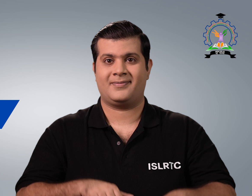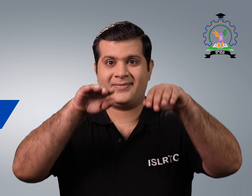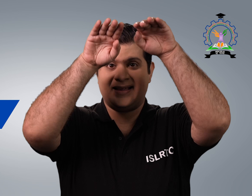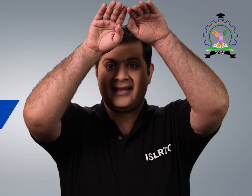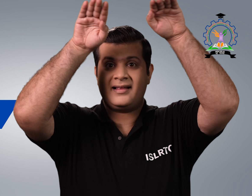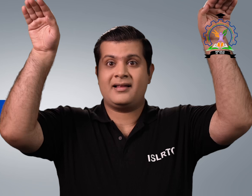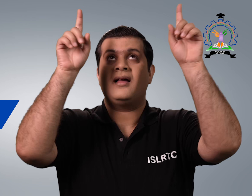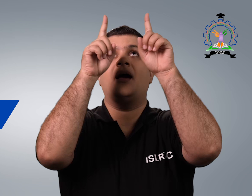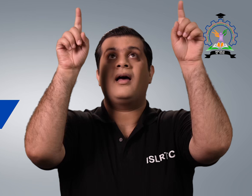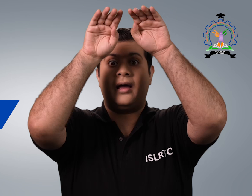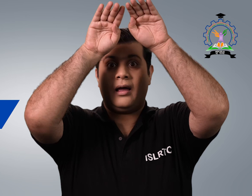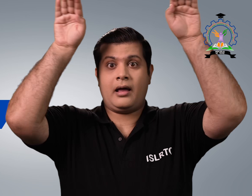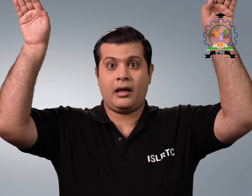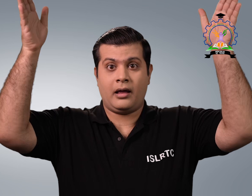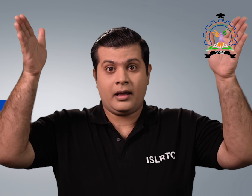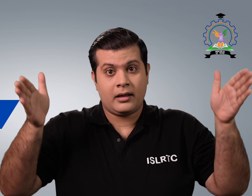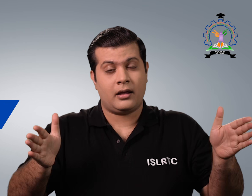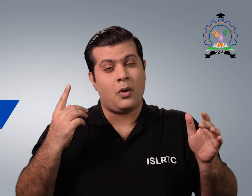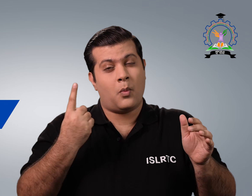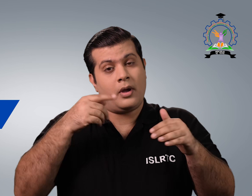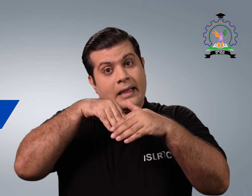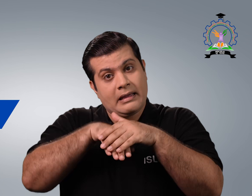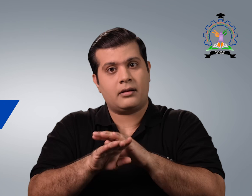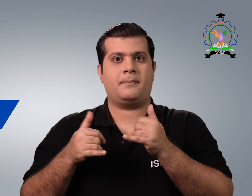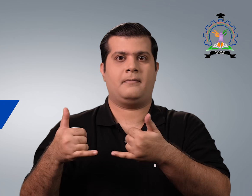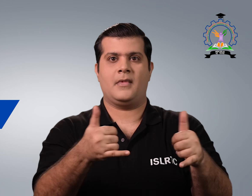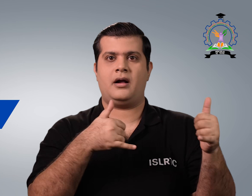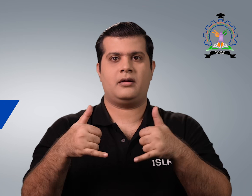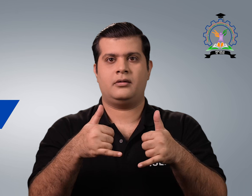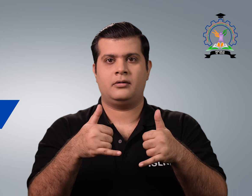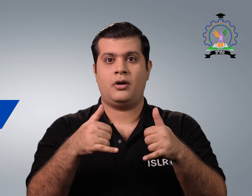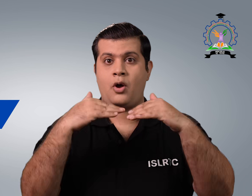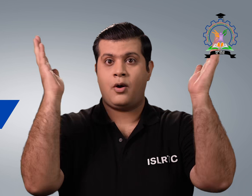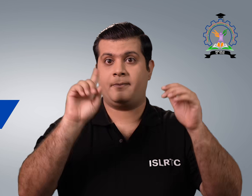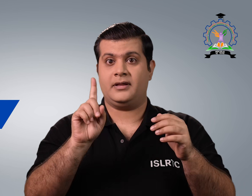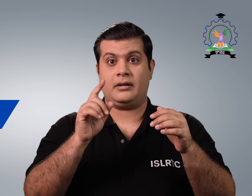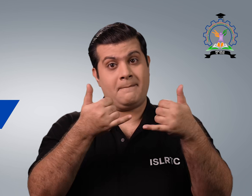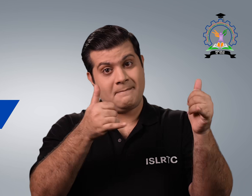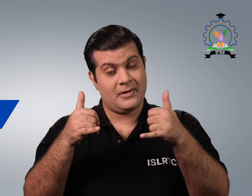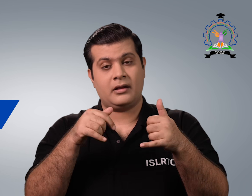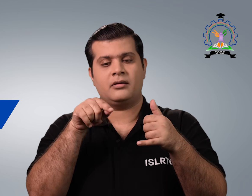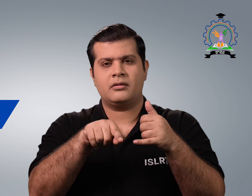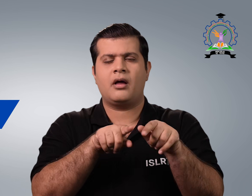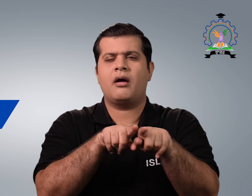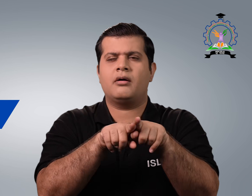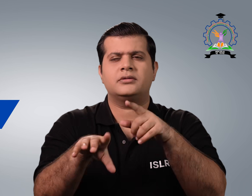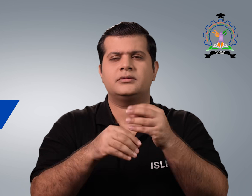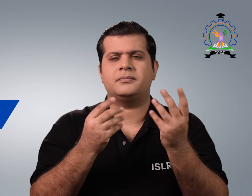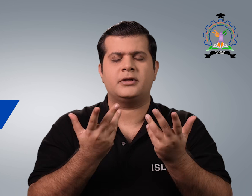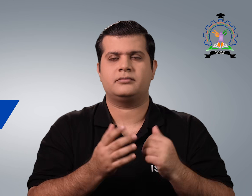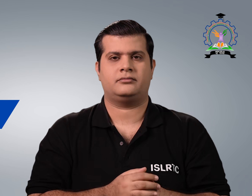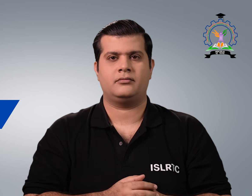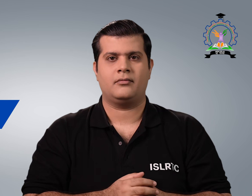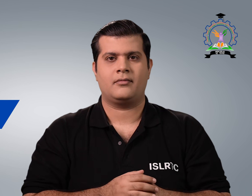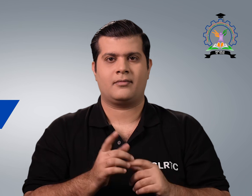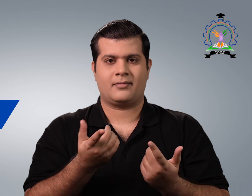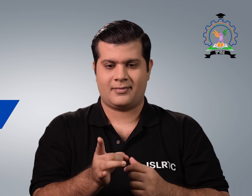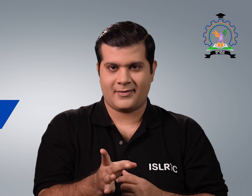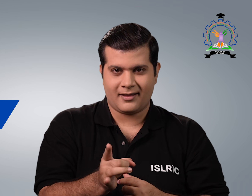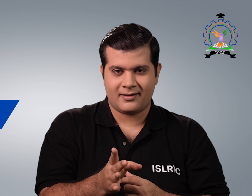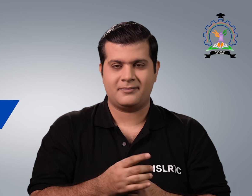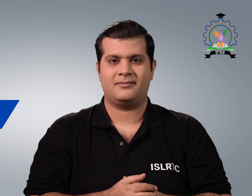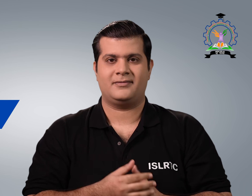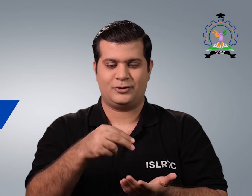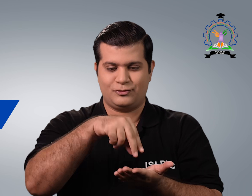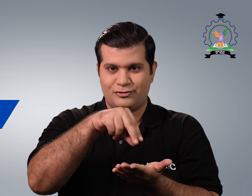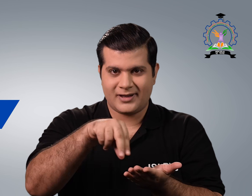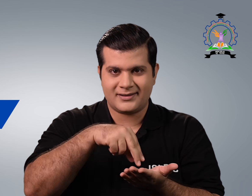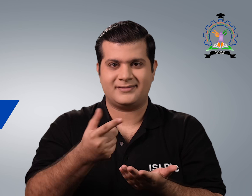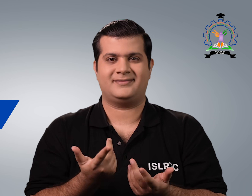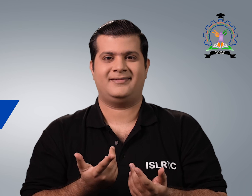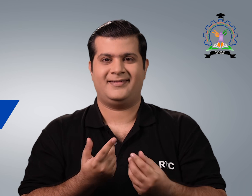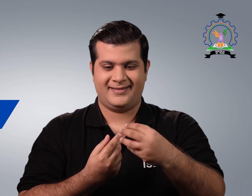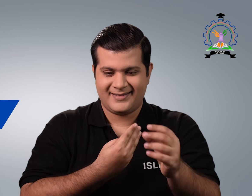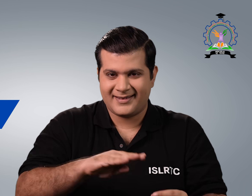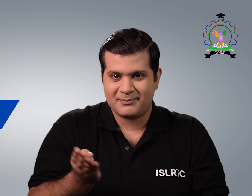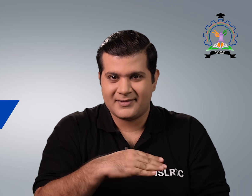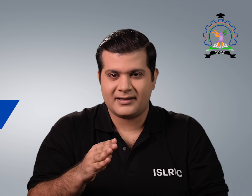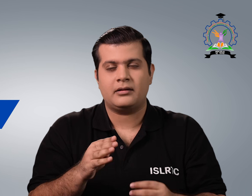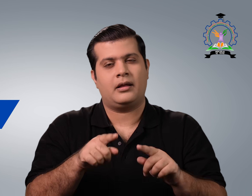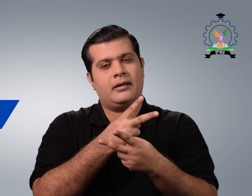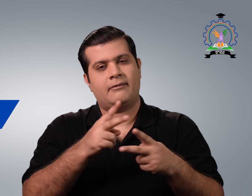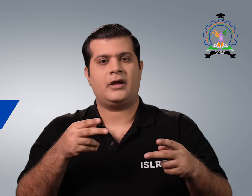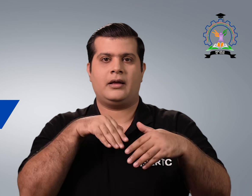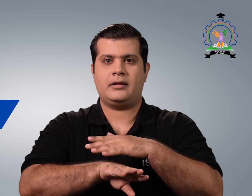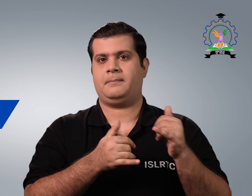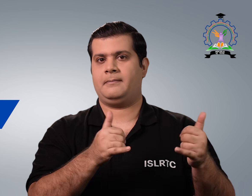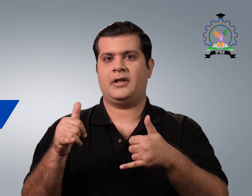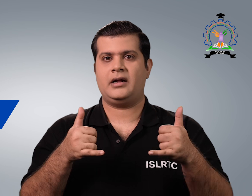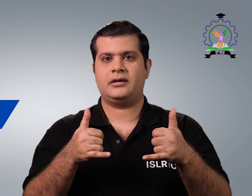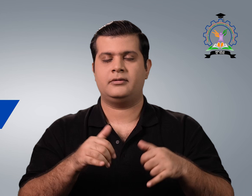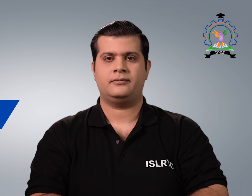Indoor games are those that played inside a building or home. For example - Carrom, Chess, Table Tennis, etc. are different examples of indoor games.